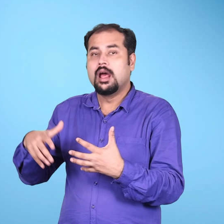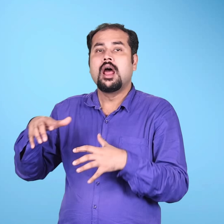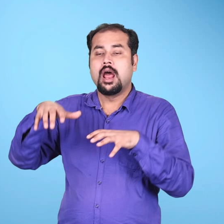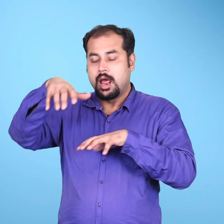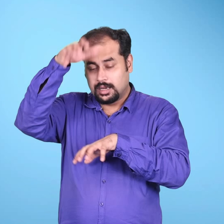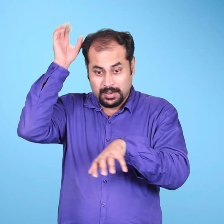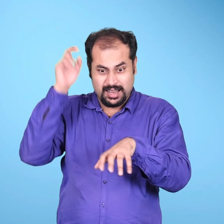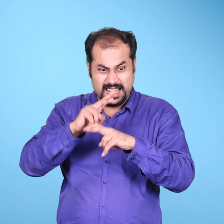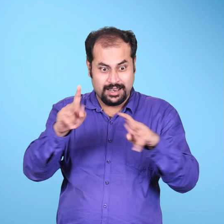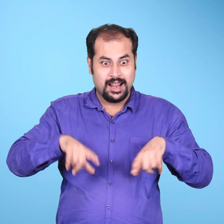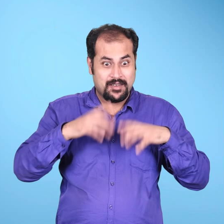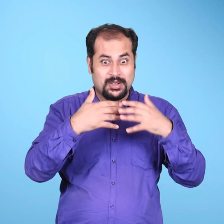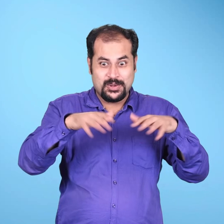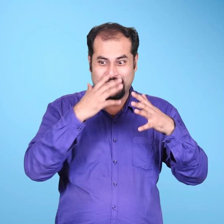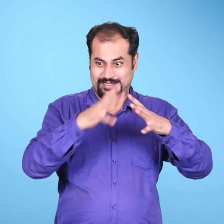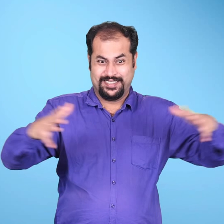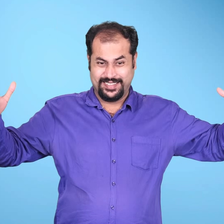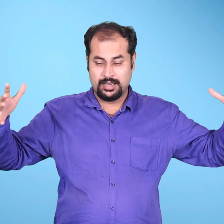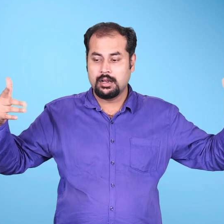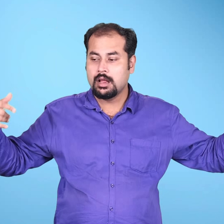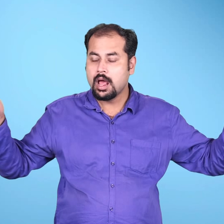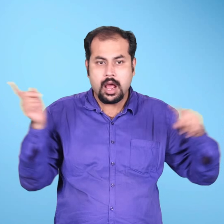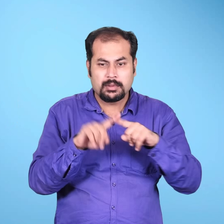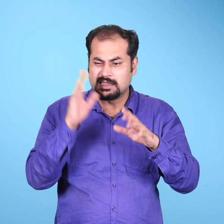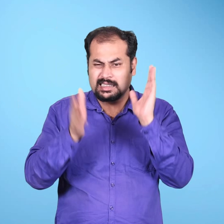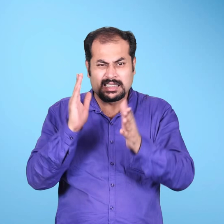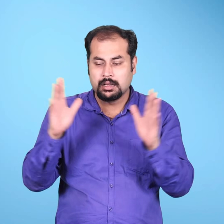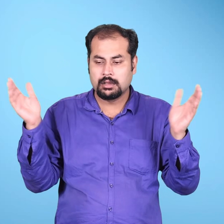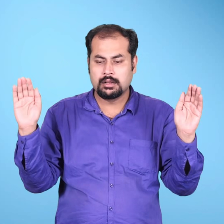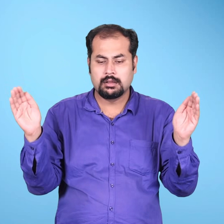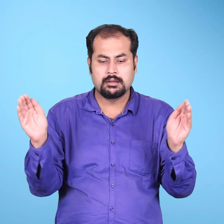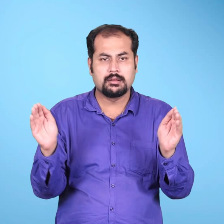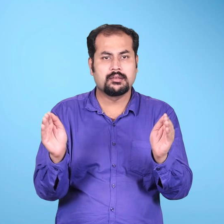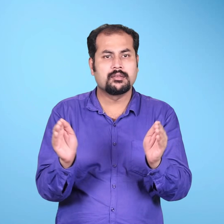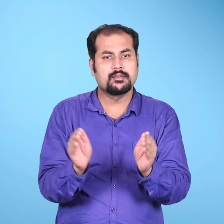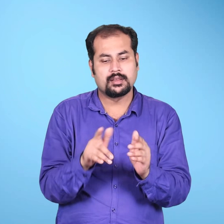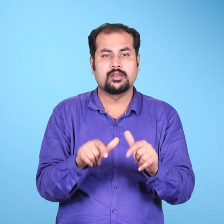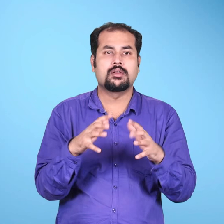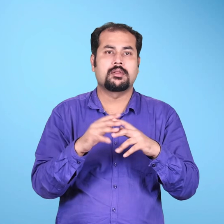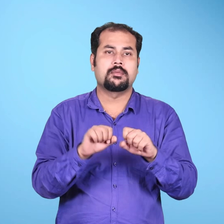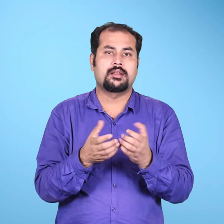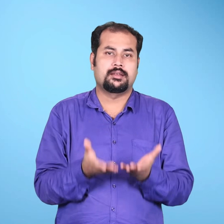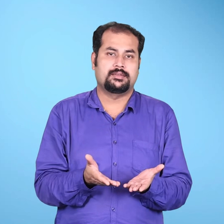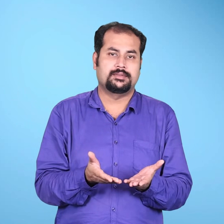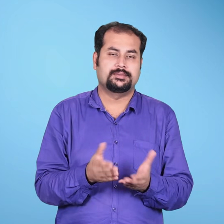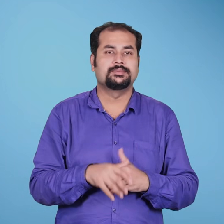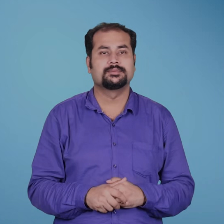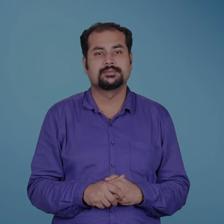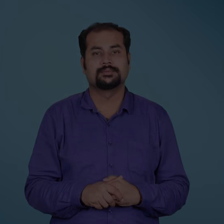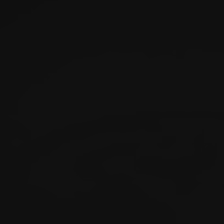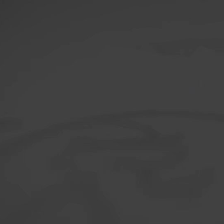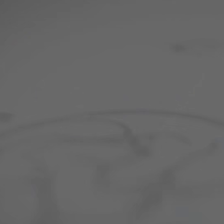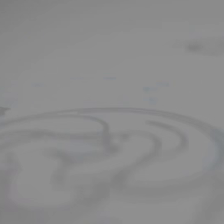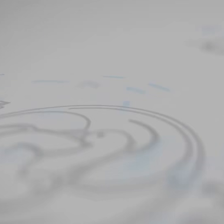Therefore, poaching results in decline in the number of particular species.